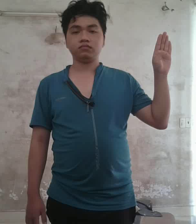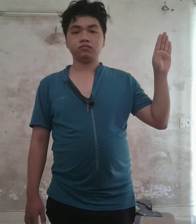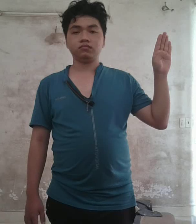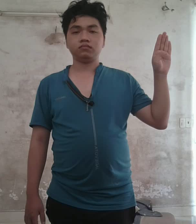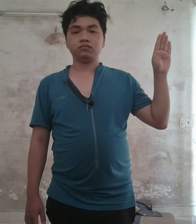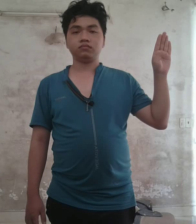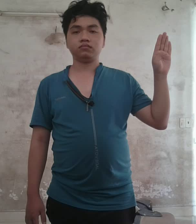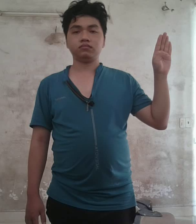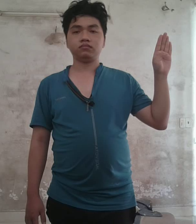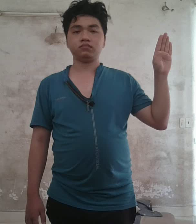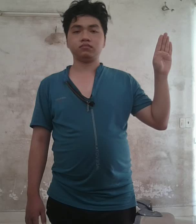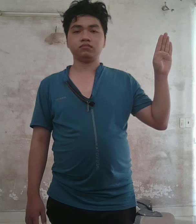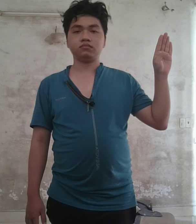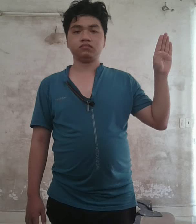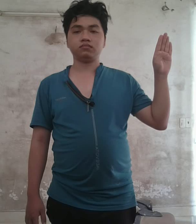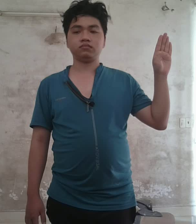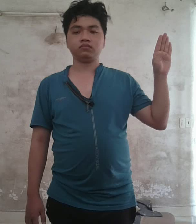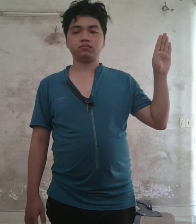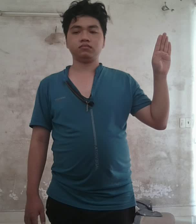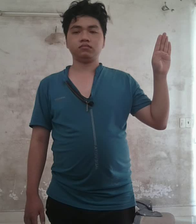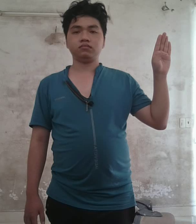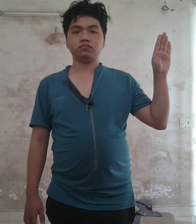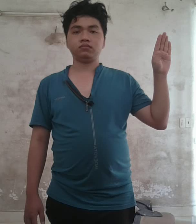b